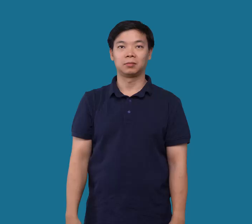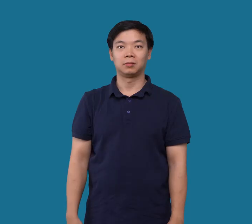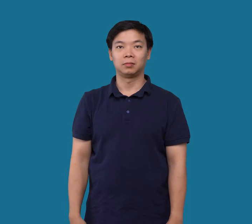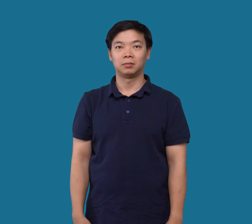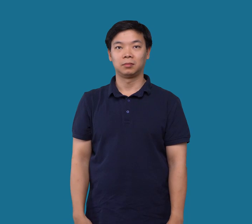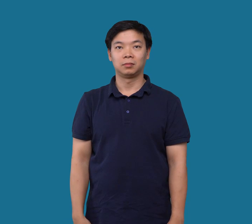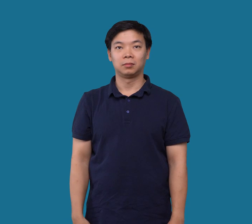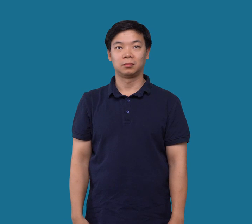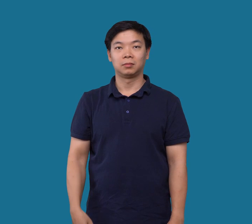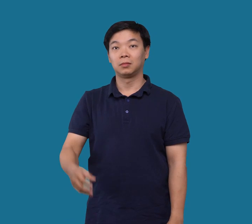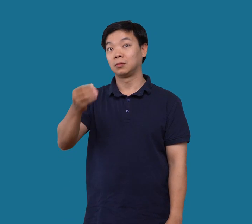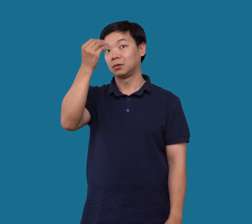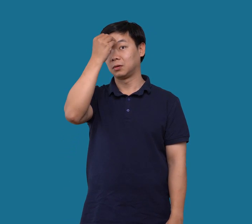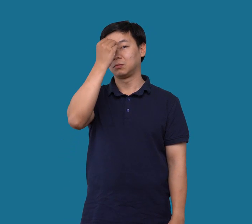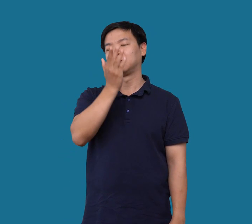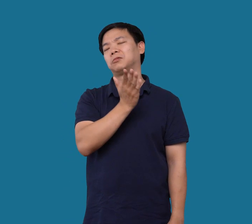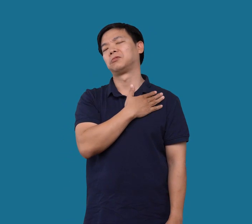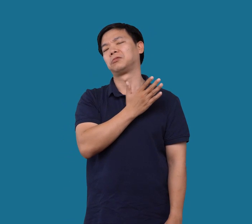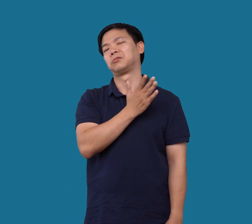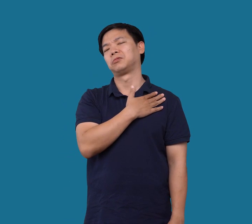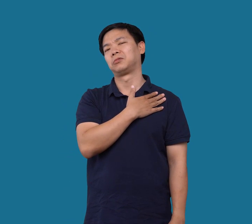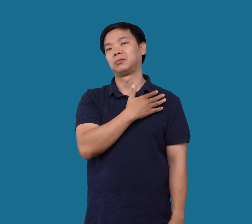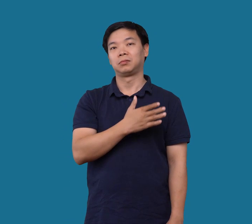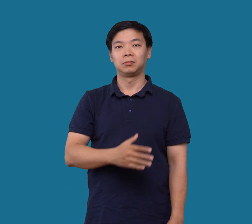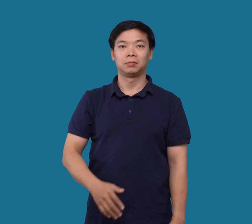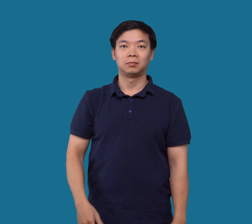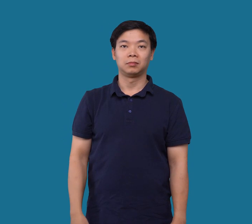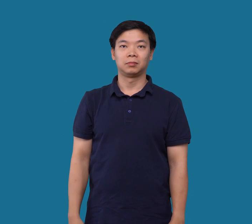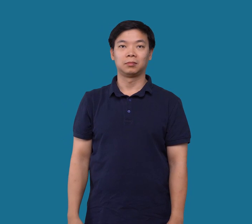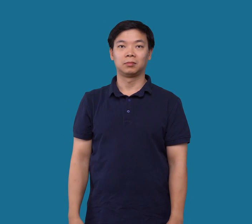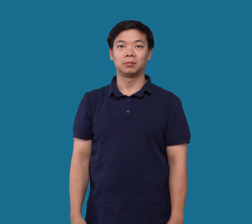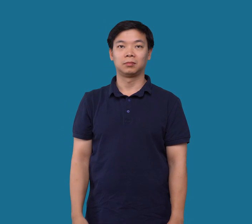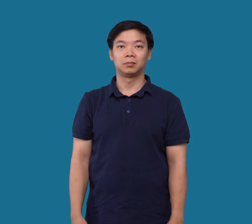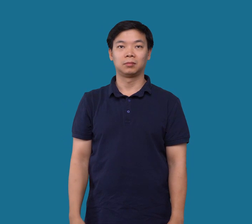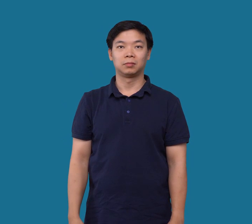lười học